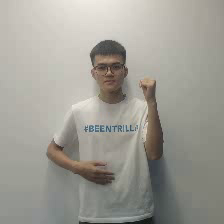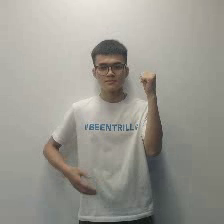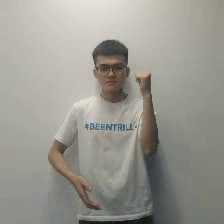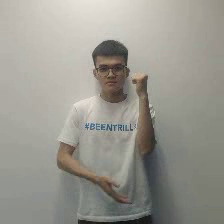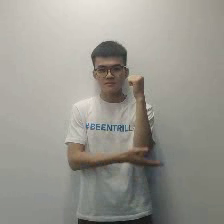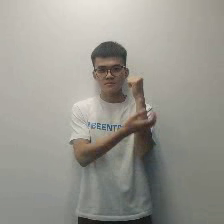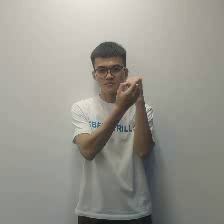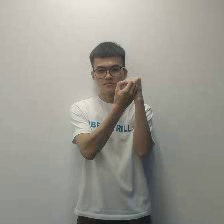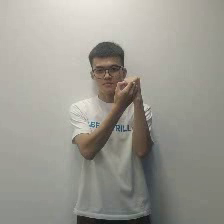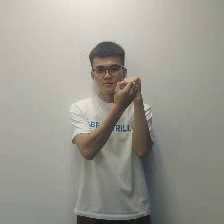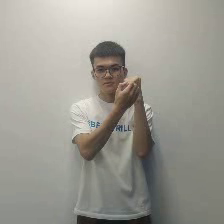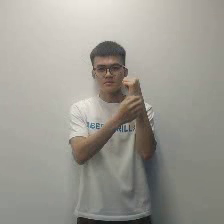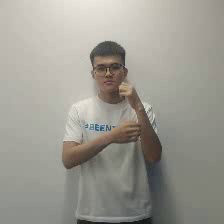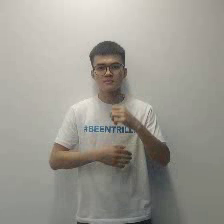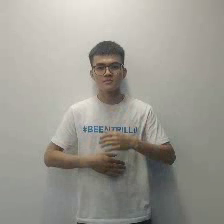Cứu